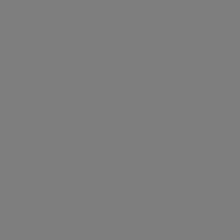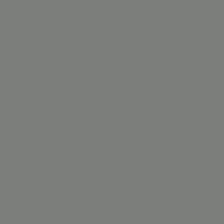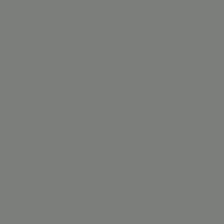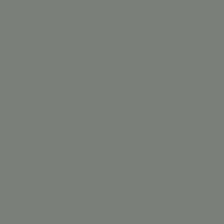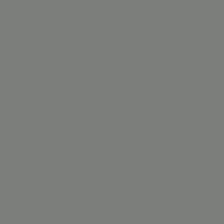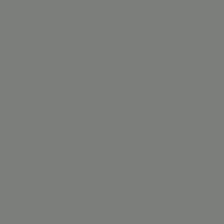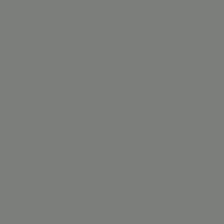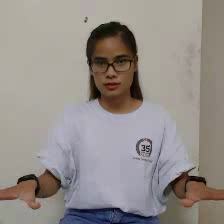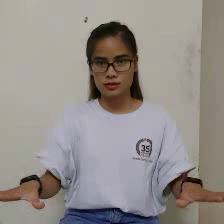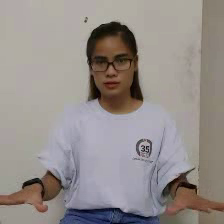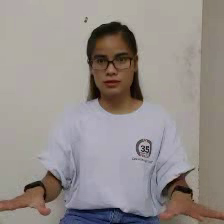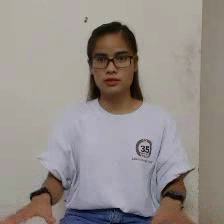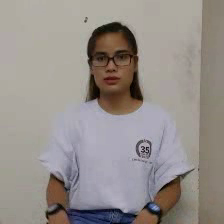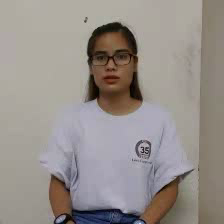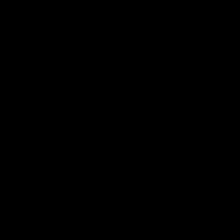Thất lạc